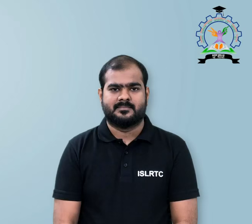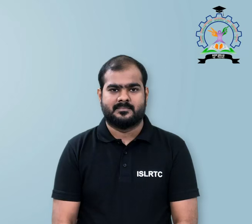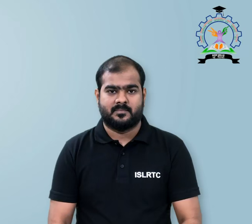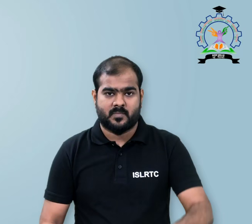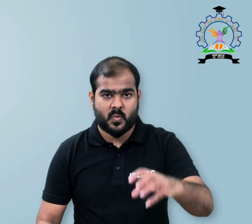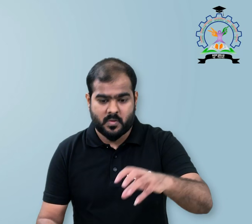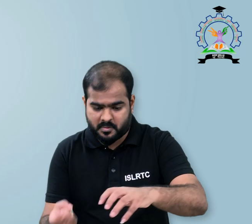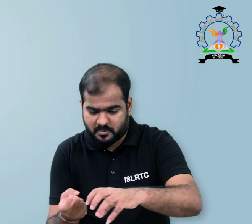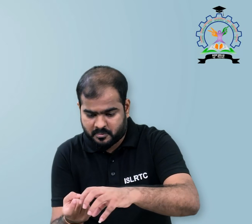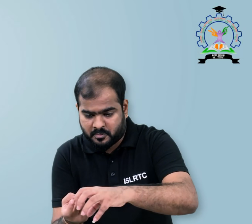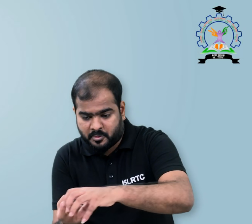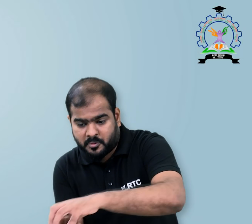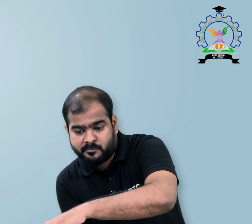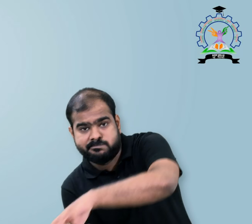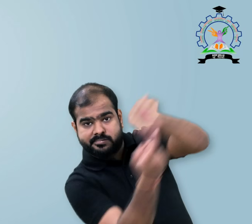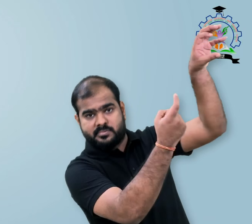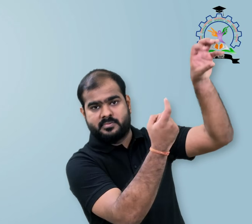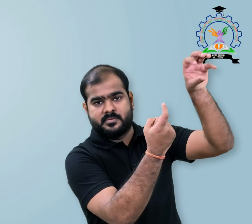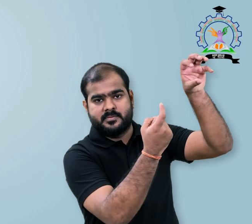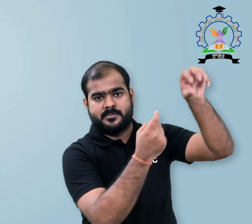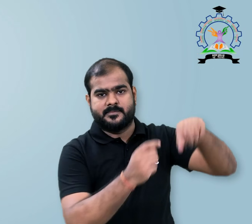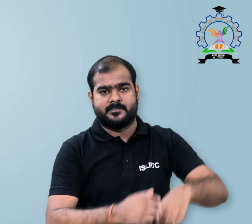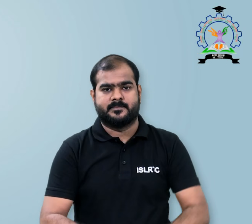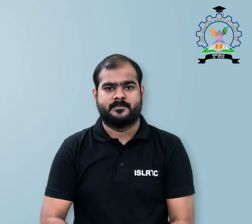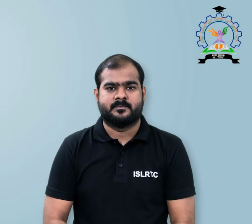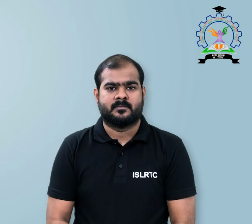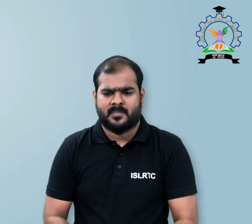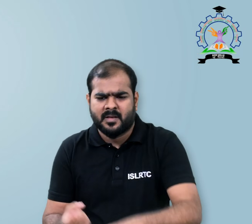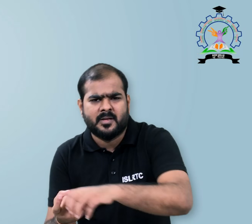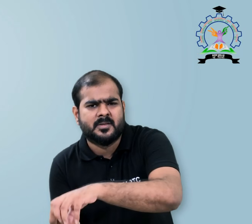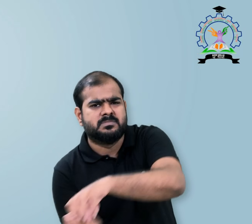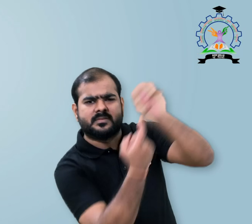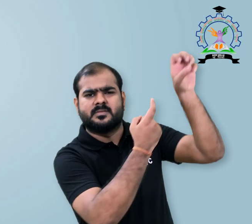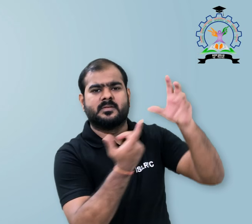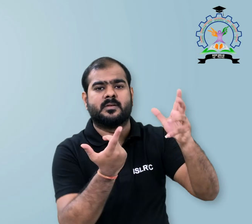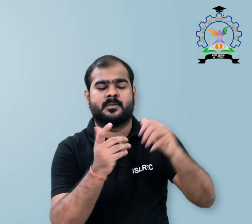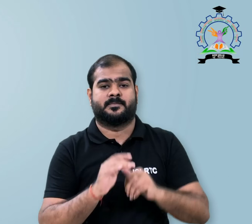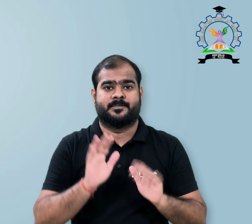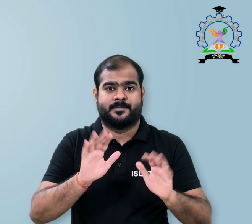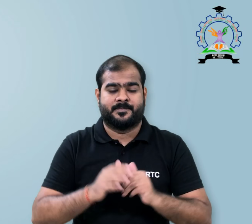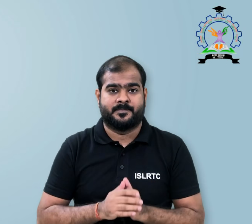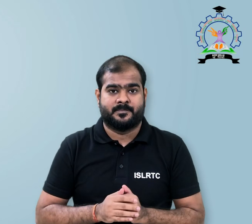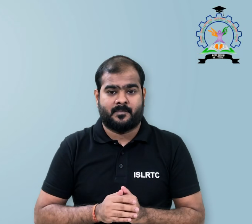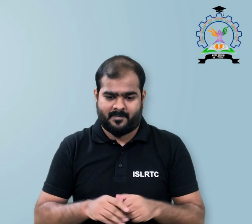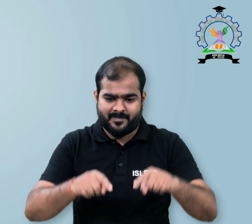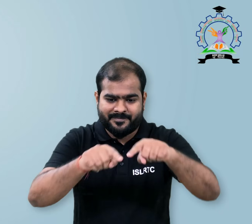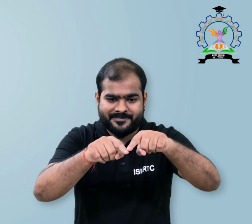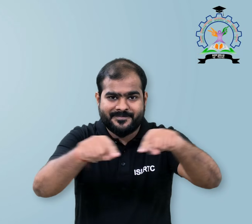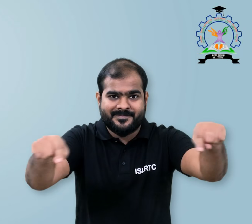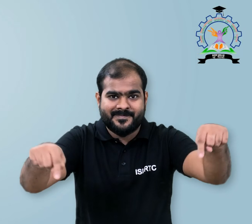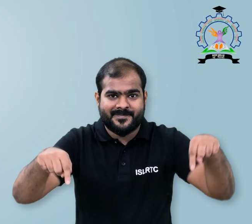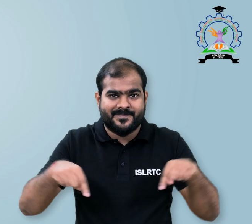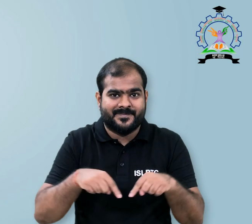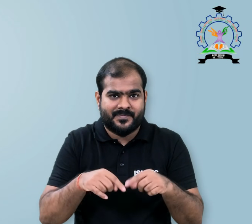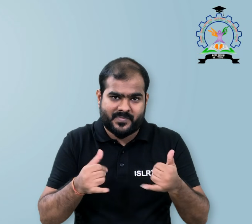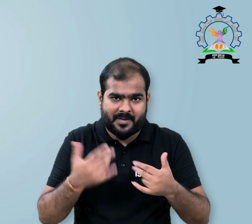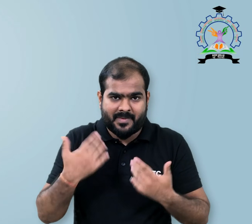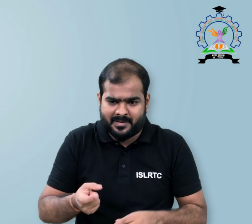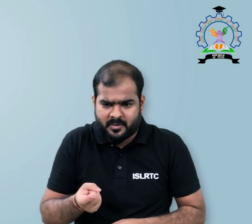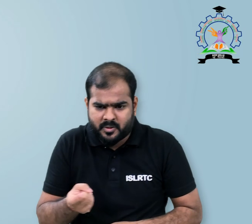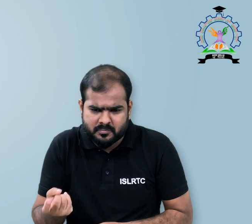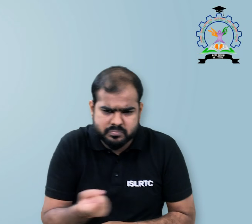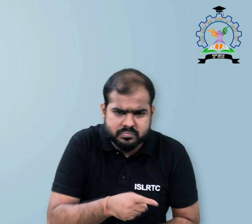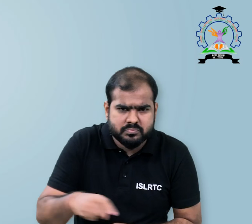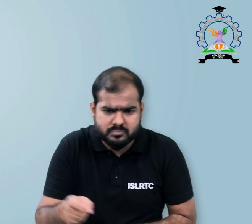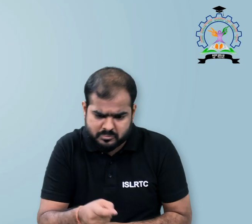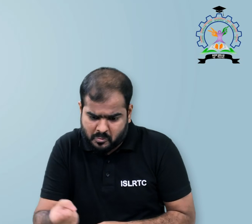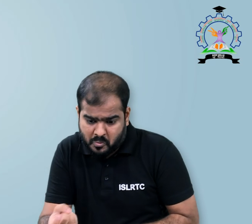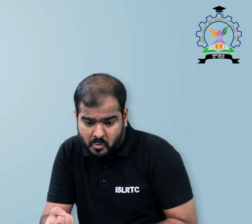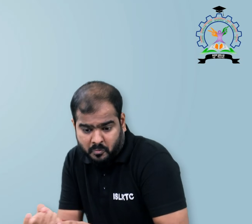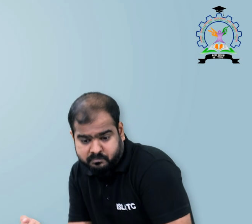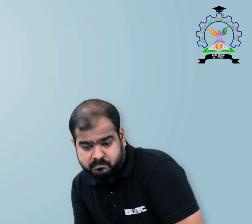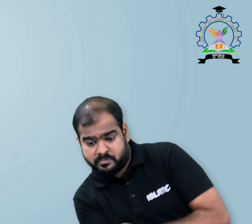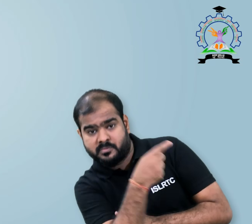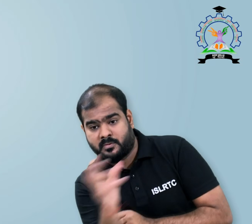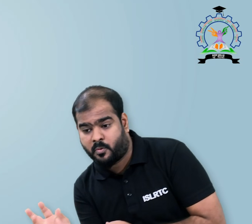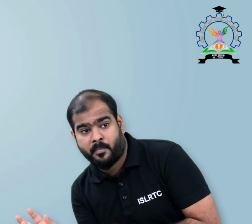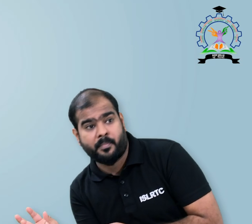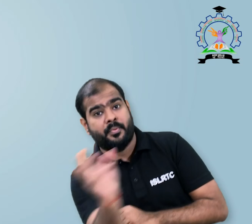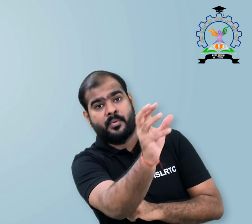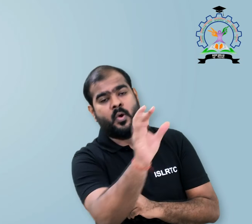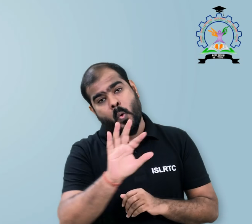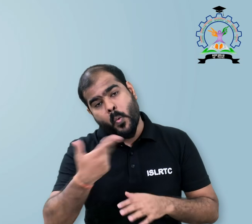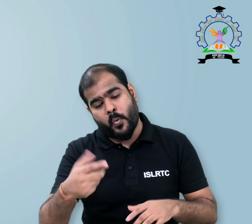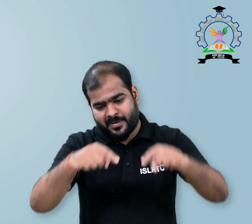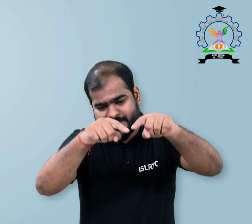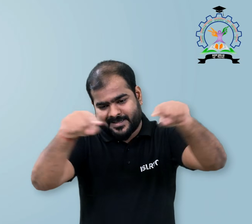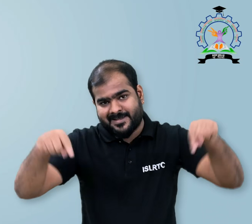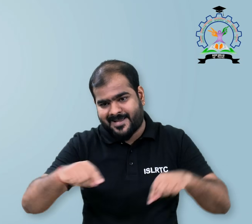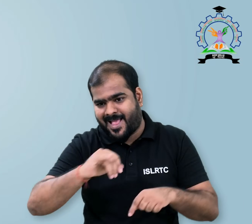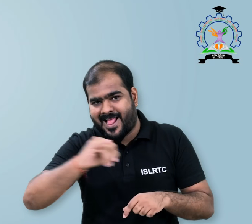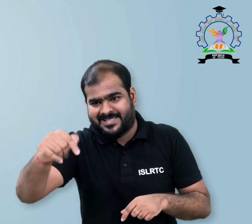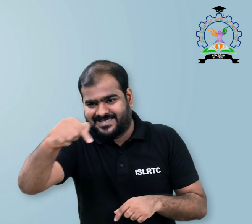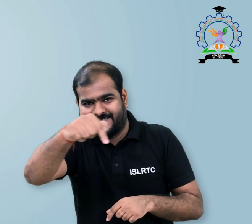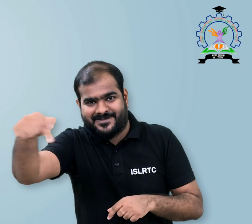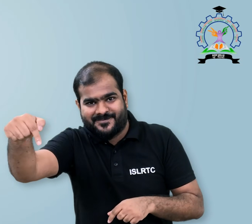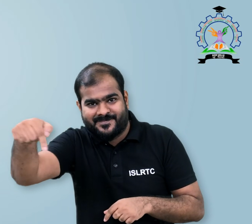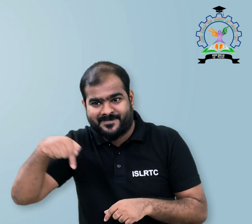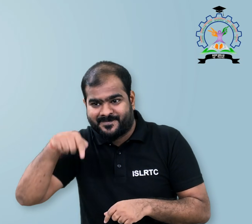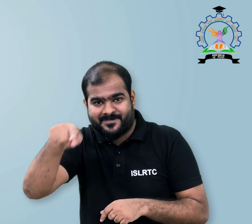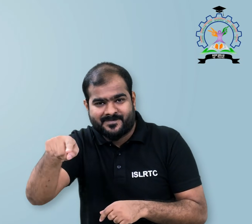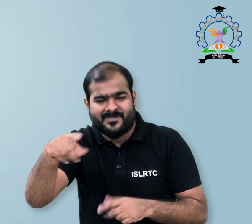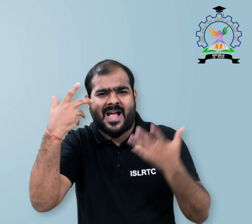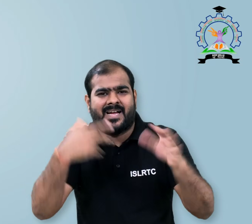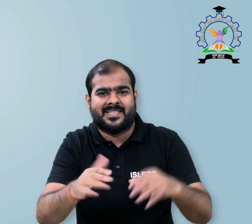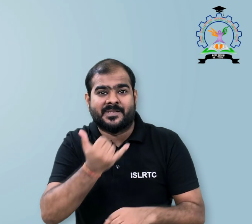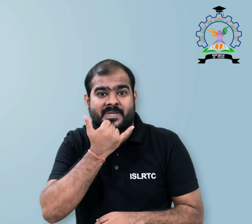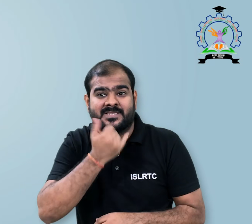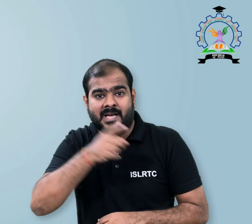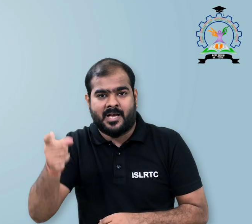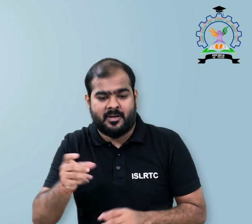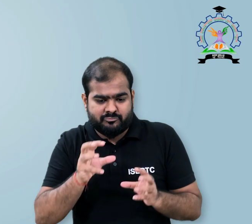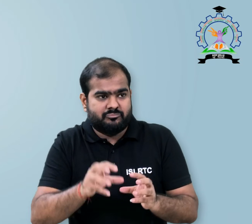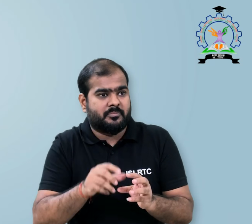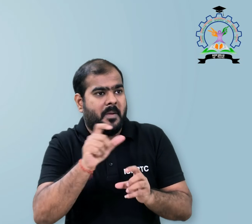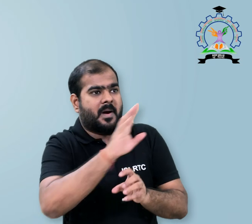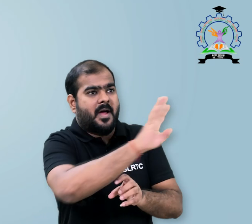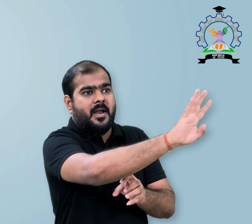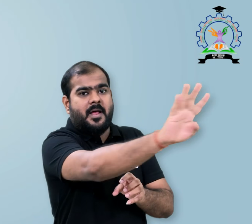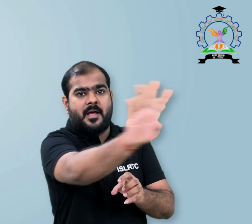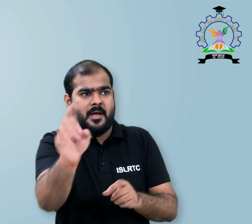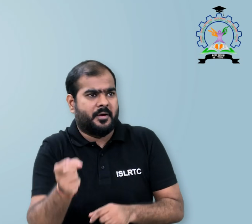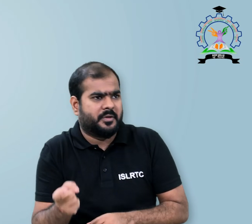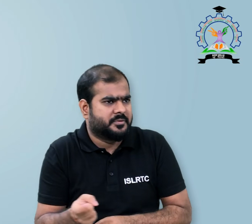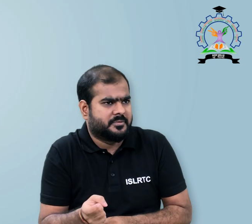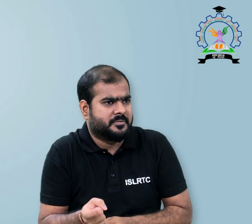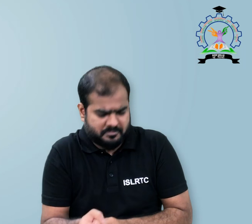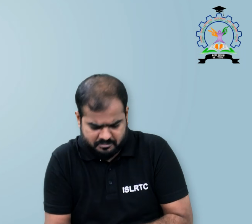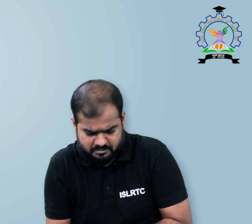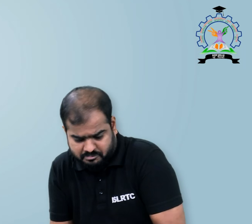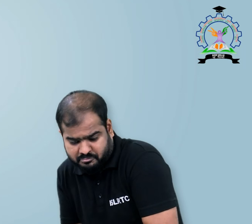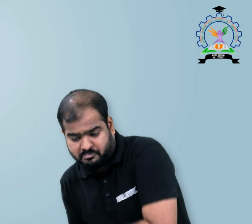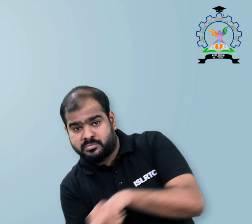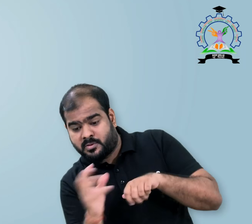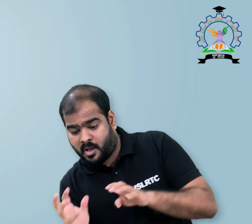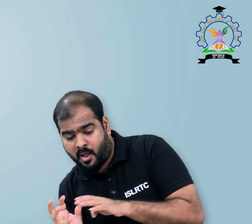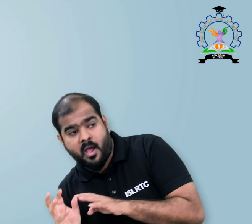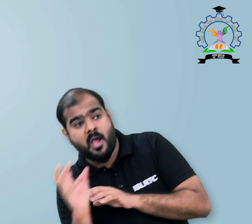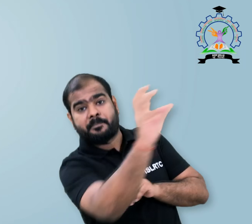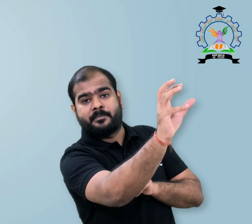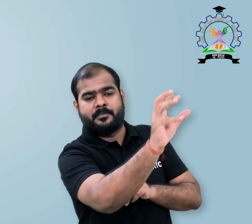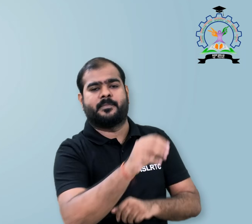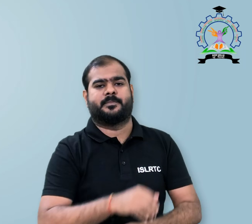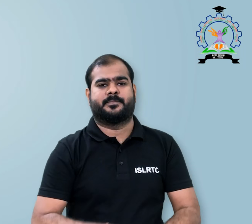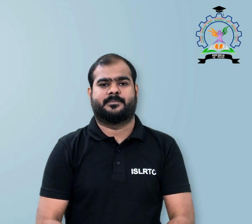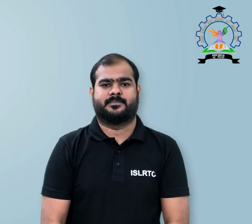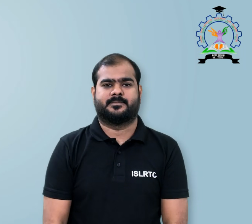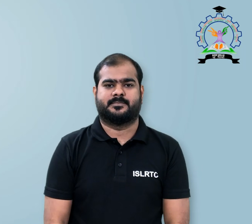Scoop Scoop: Lifting the ball off the ground using a scooping motion with the stick.